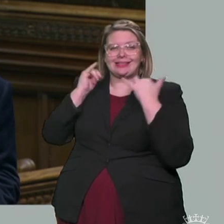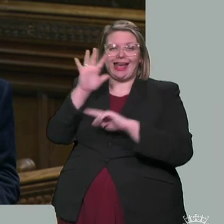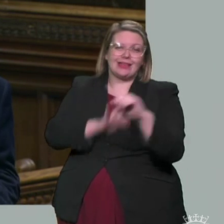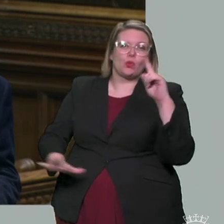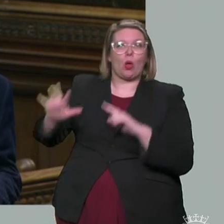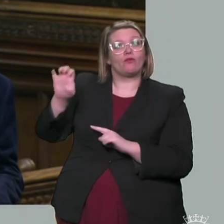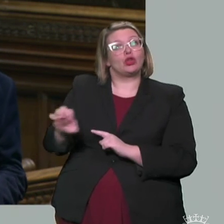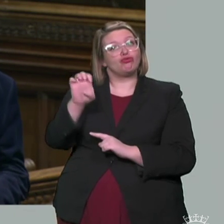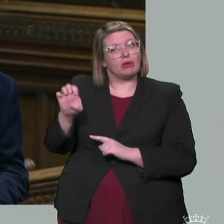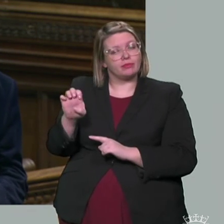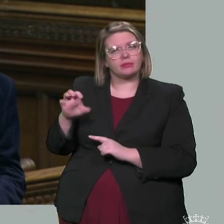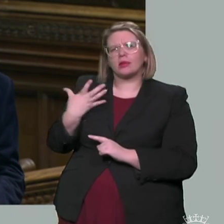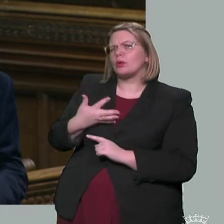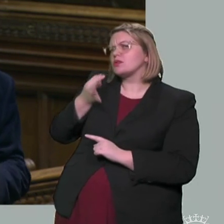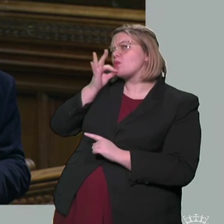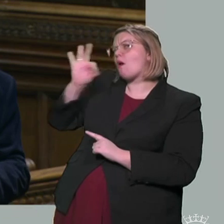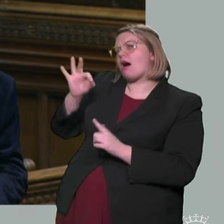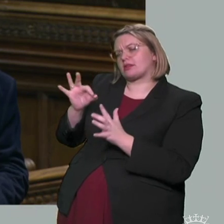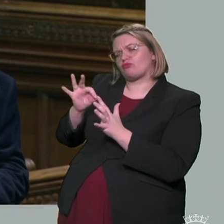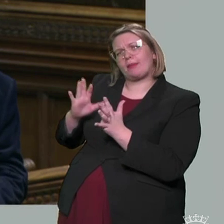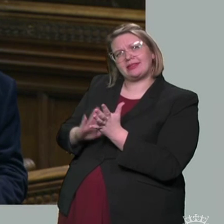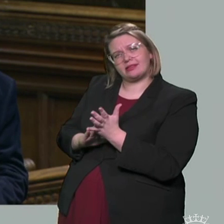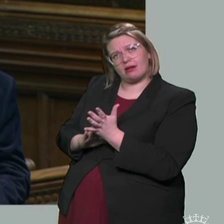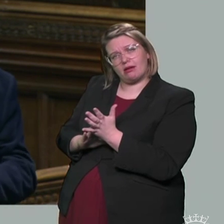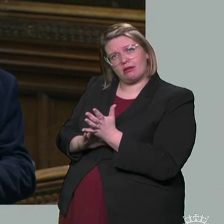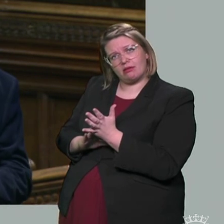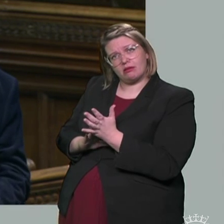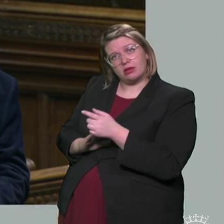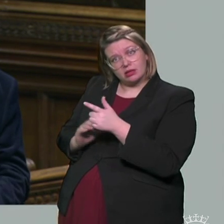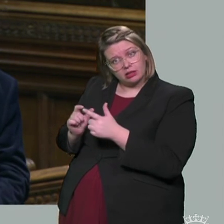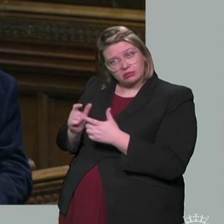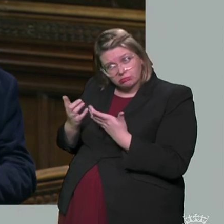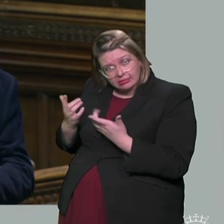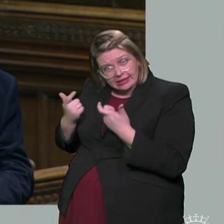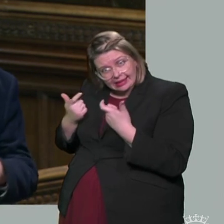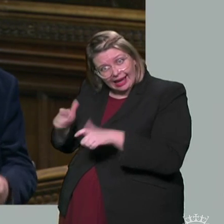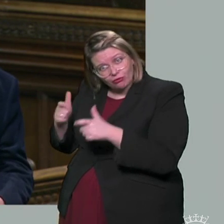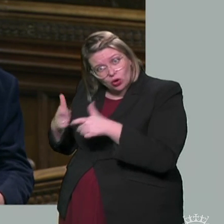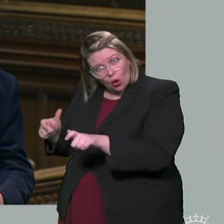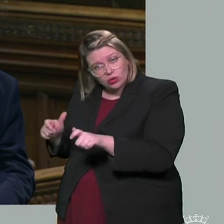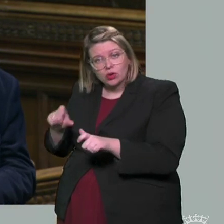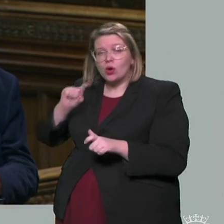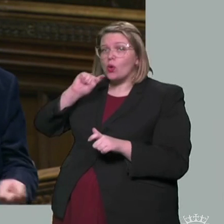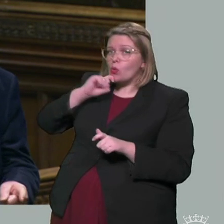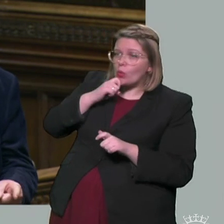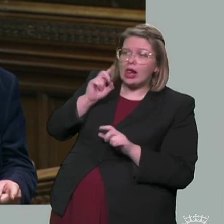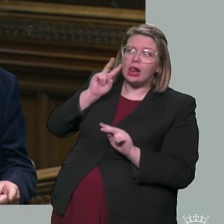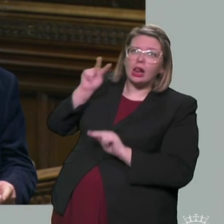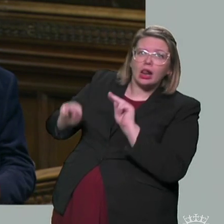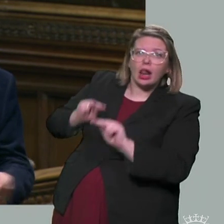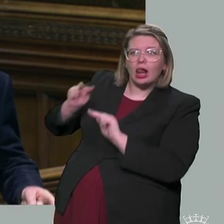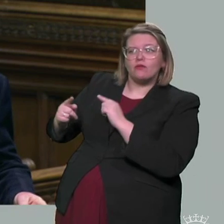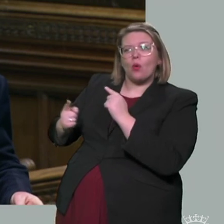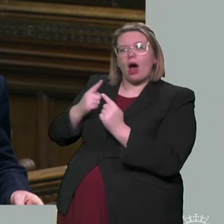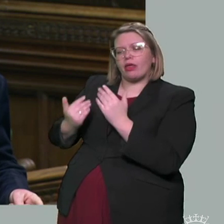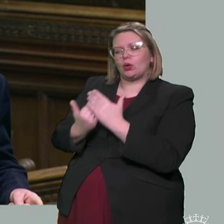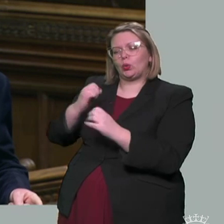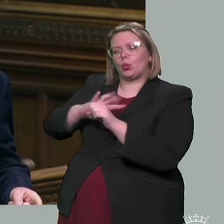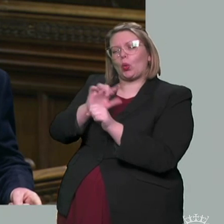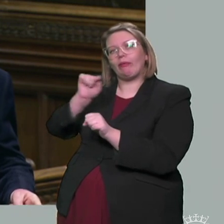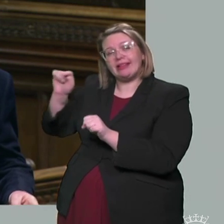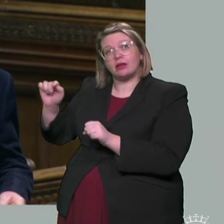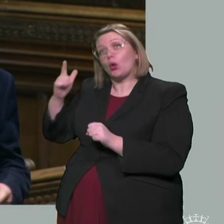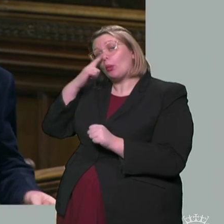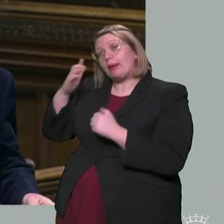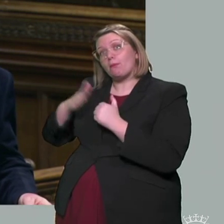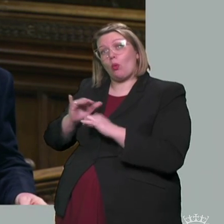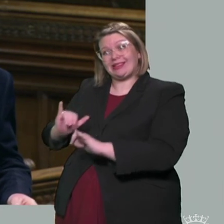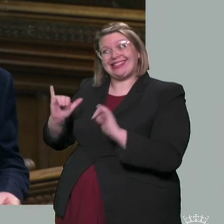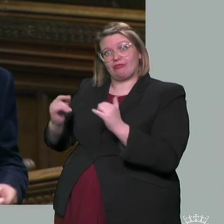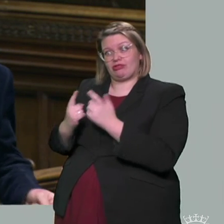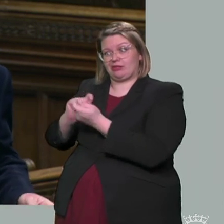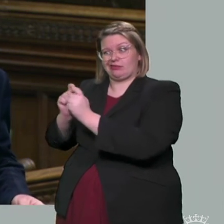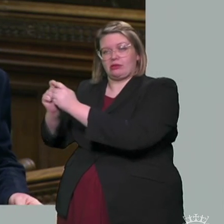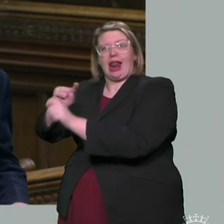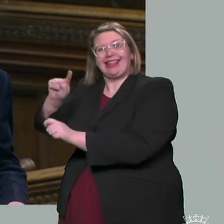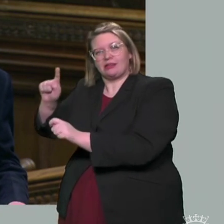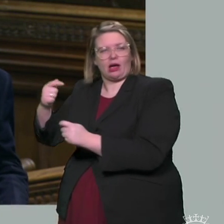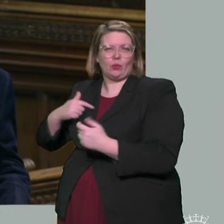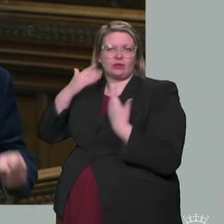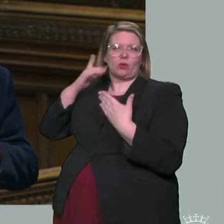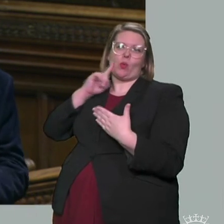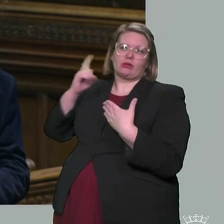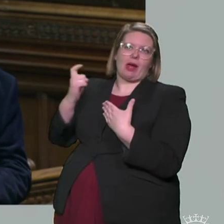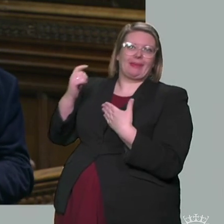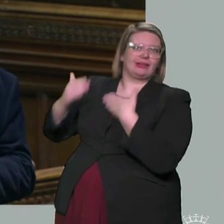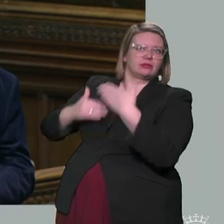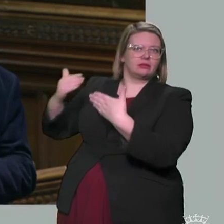Will my right honourable Friend still, however, maintain a watching brief on other variants, because there may be more serious variants in the future—we just do not know?